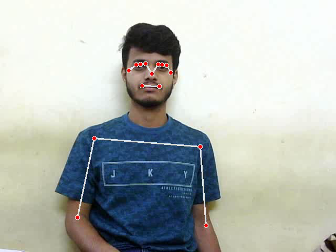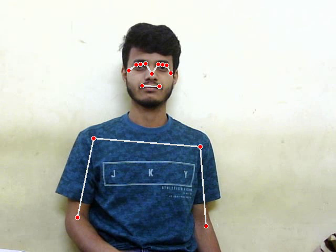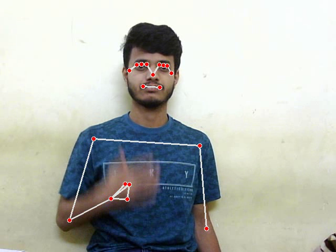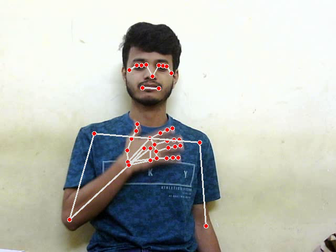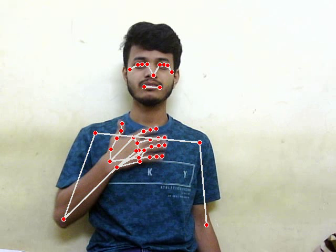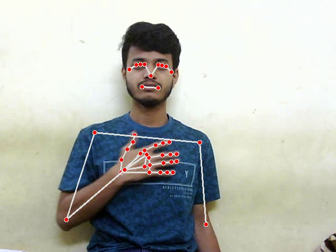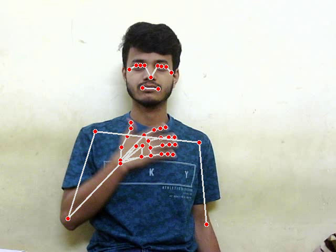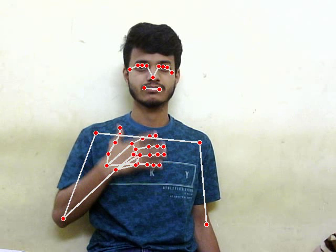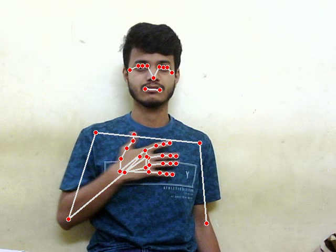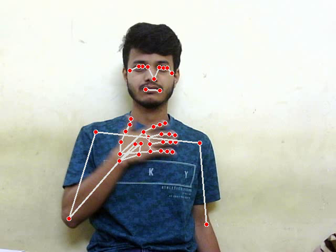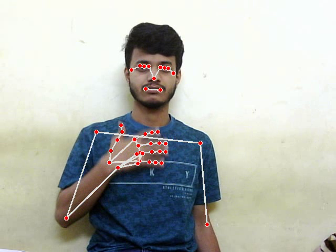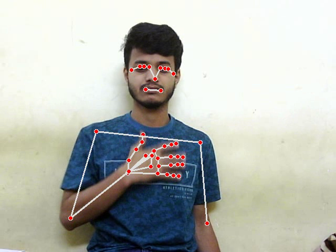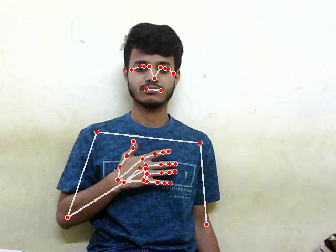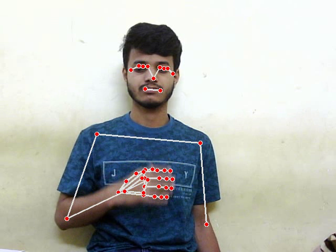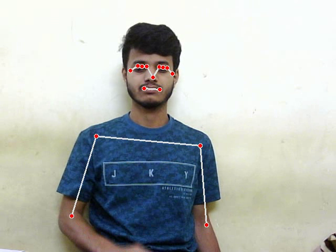please